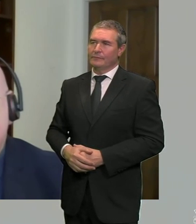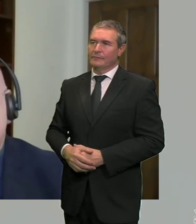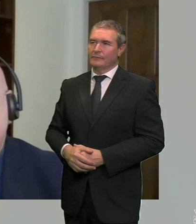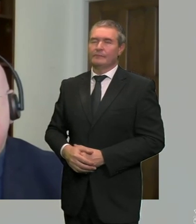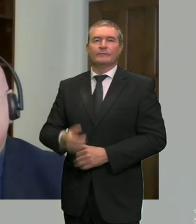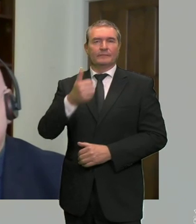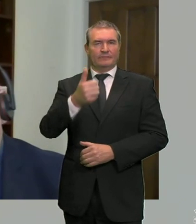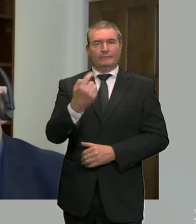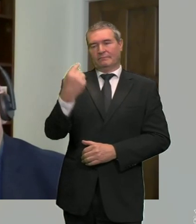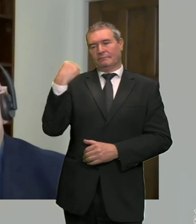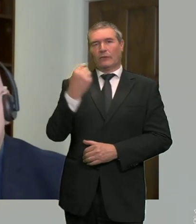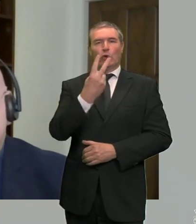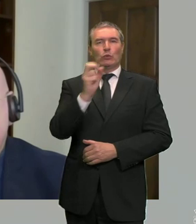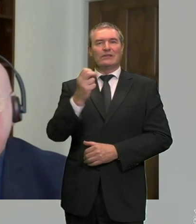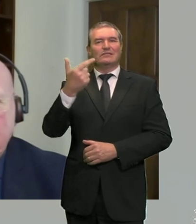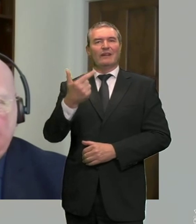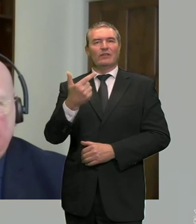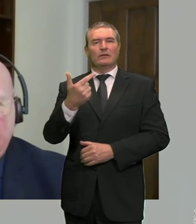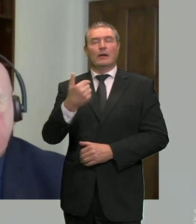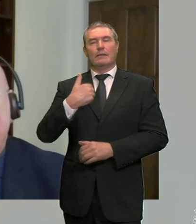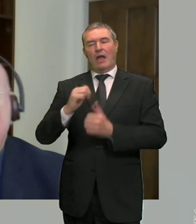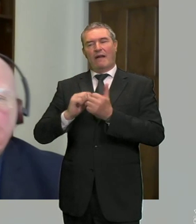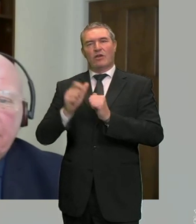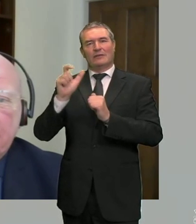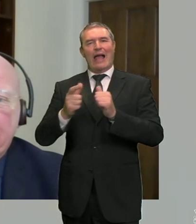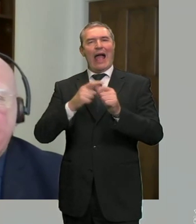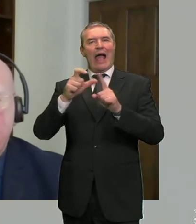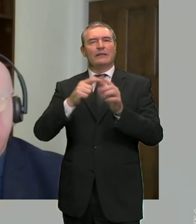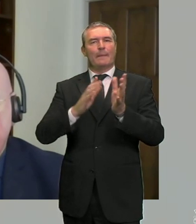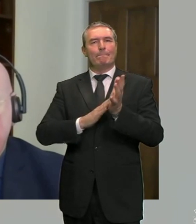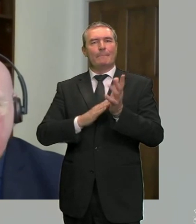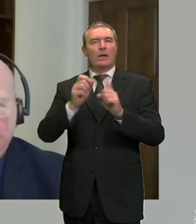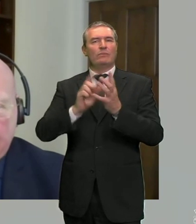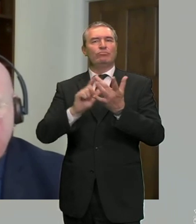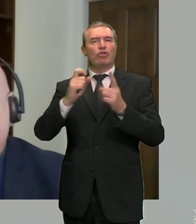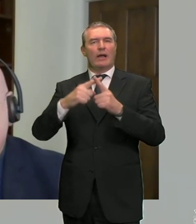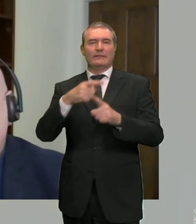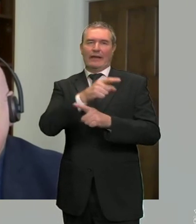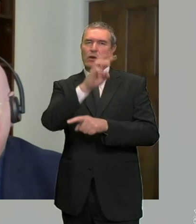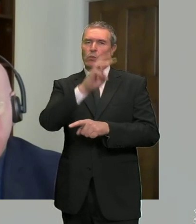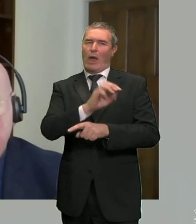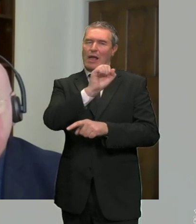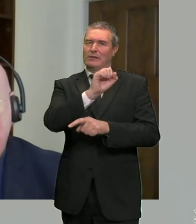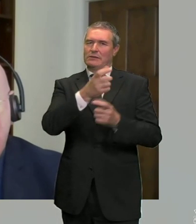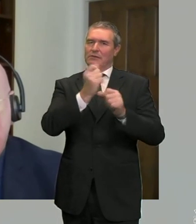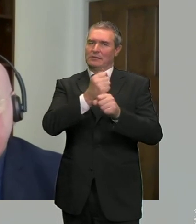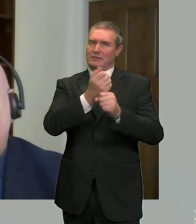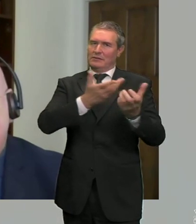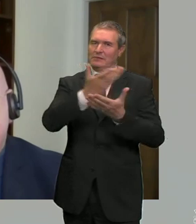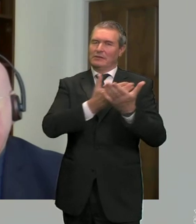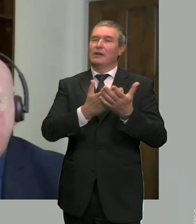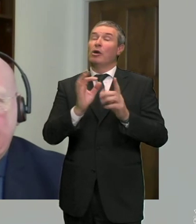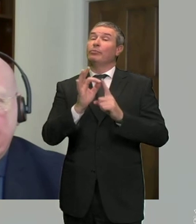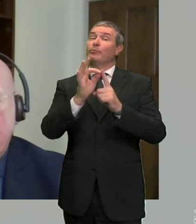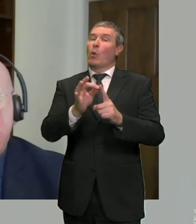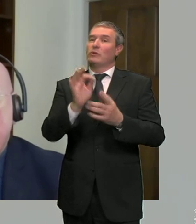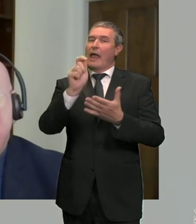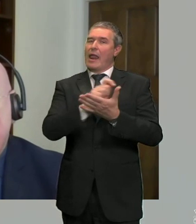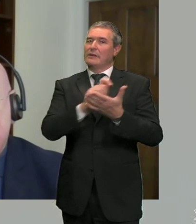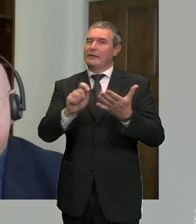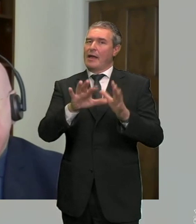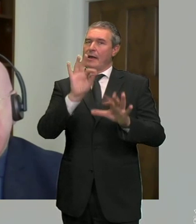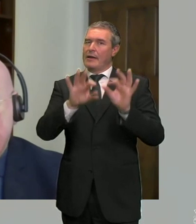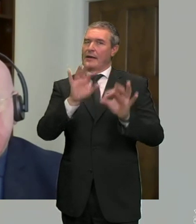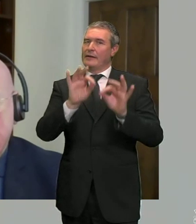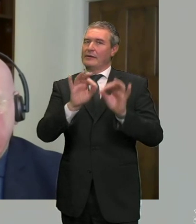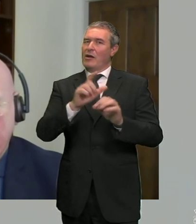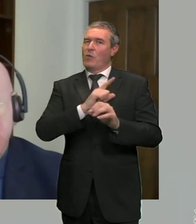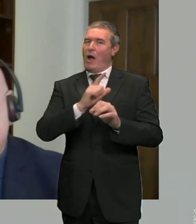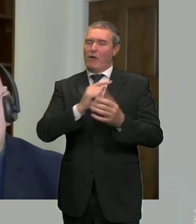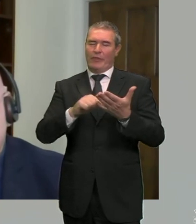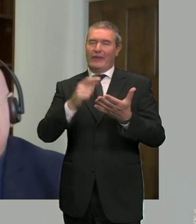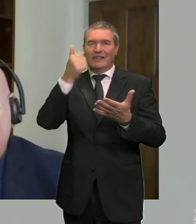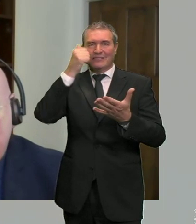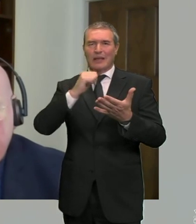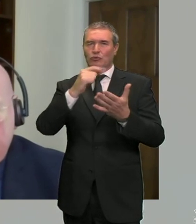In 2007, my friend Adam Price, then the Member for Carmarthen East and Dinefwr, proposed the Elected Representatives Bill.